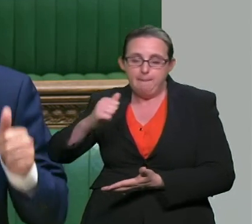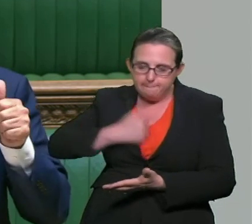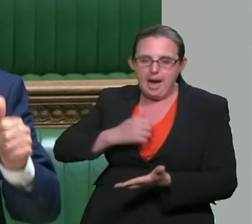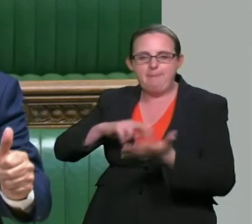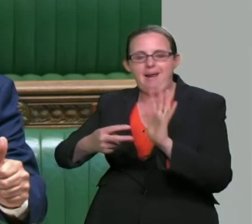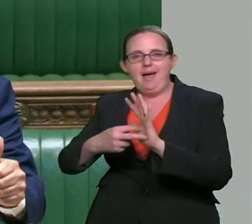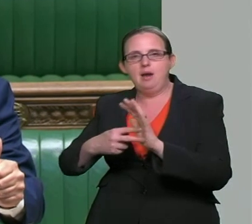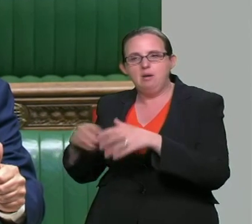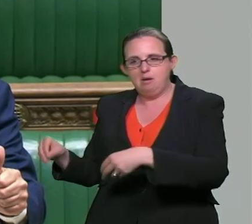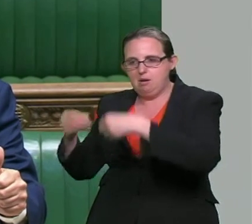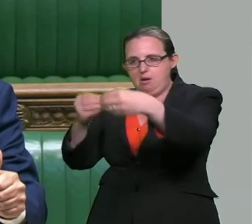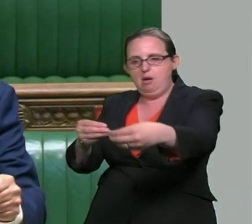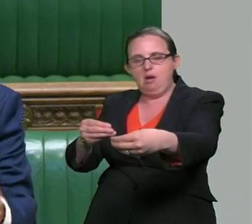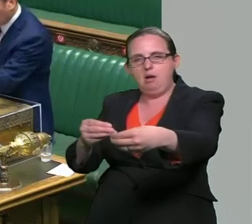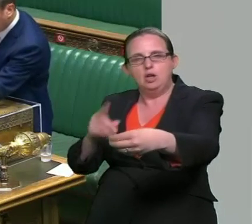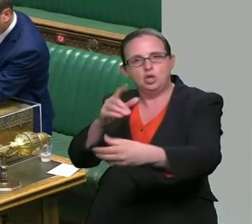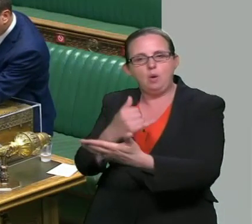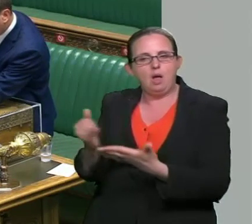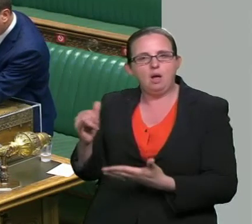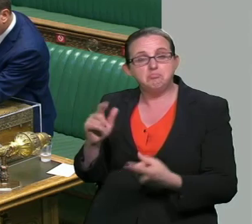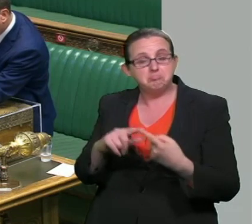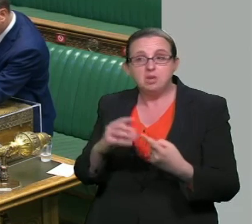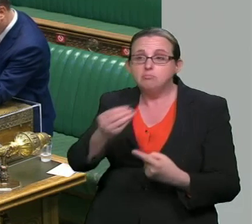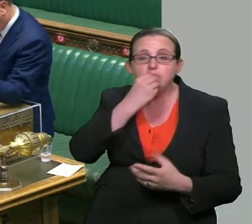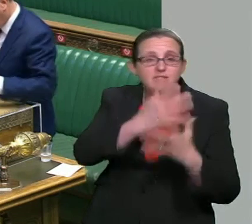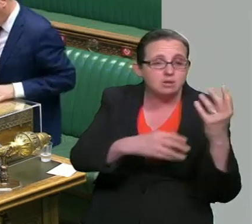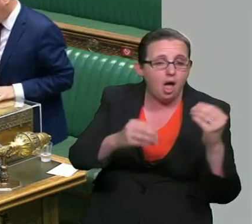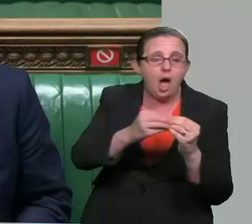Is it breakfast clubs for every child? Does he oppose that?